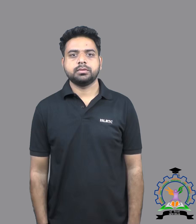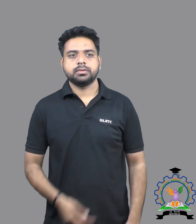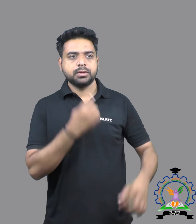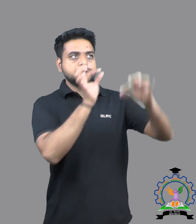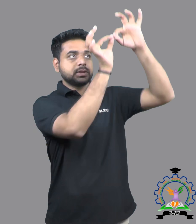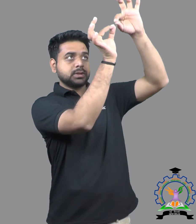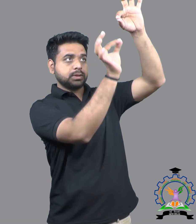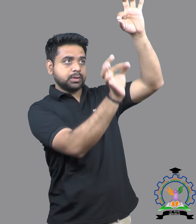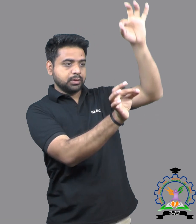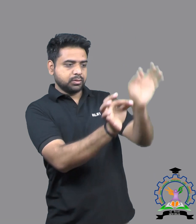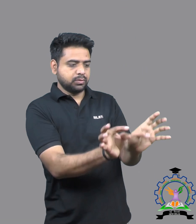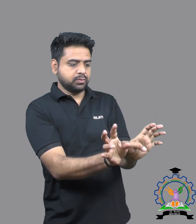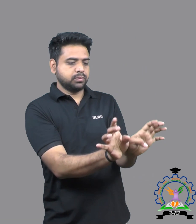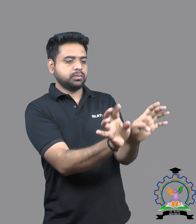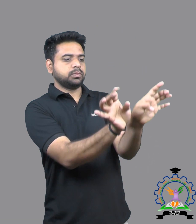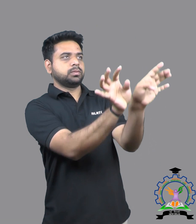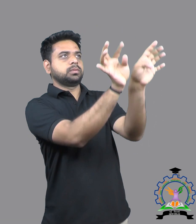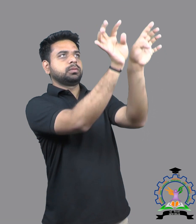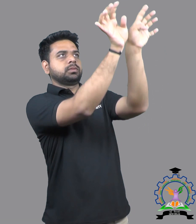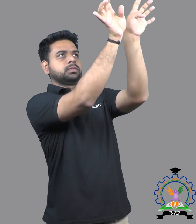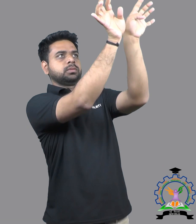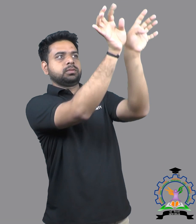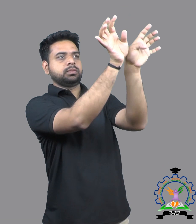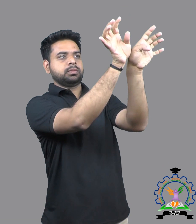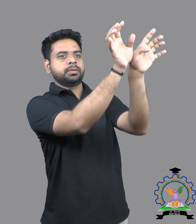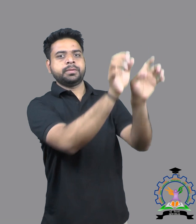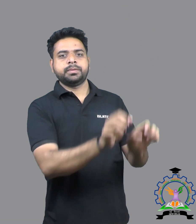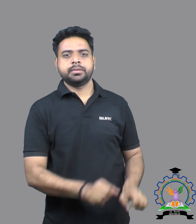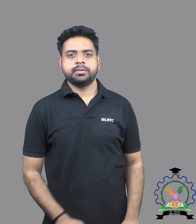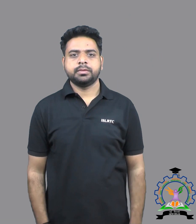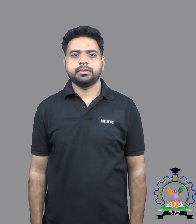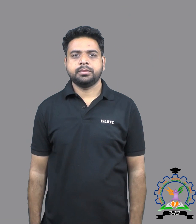Spider